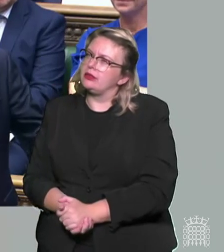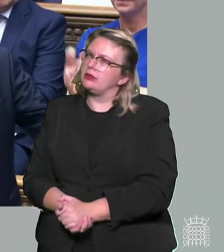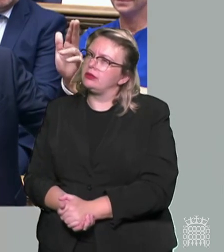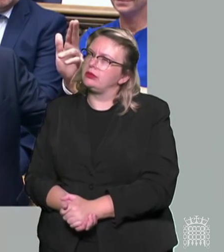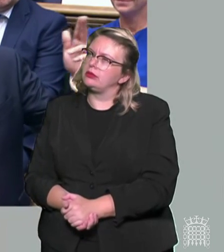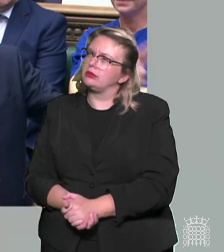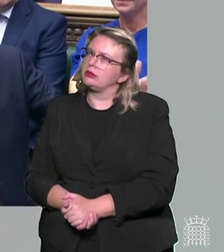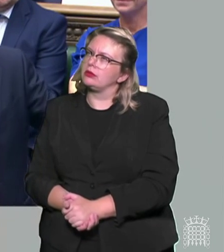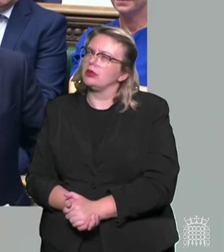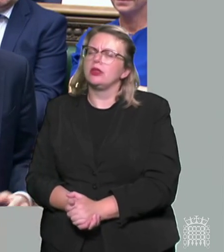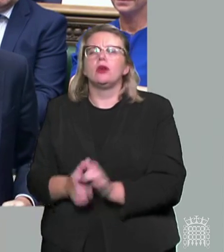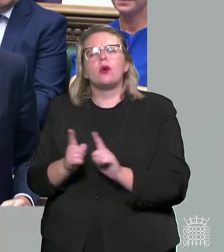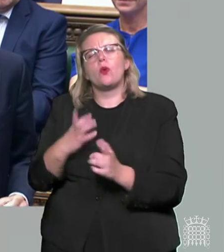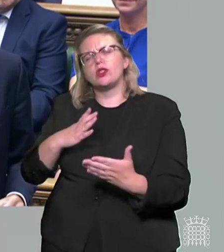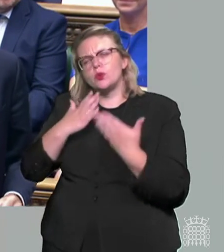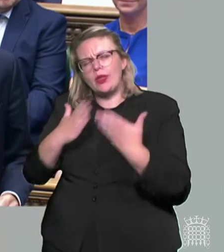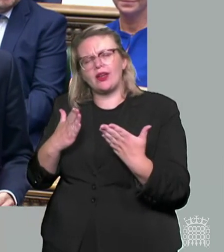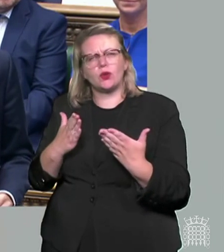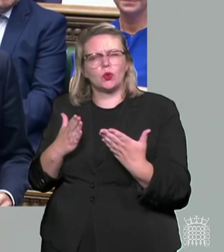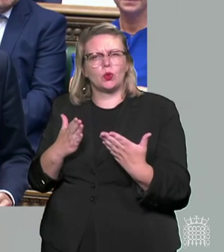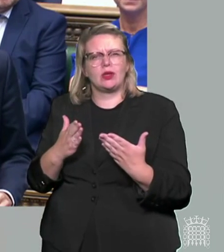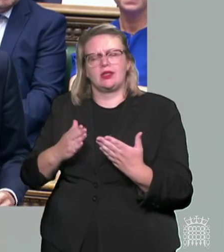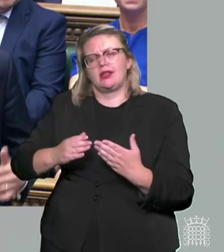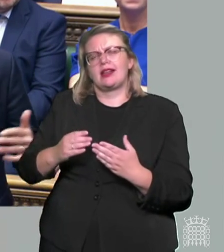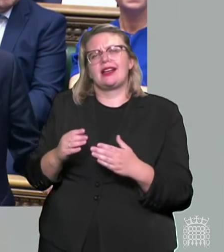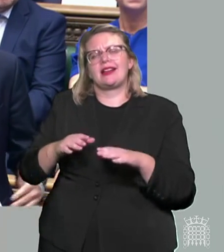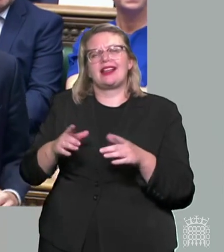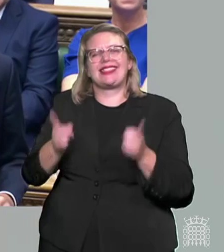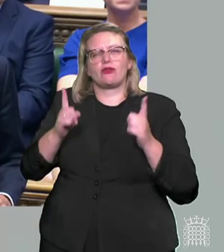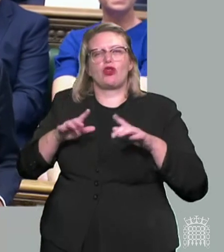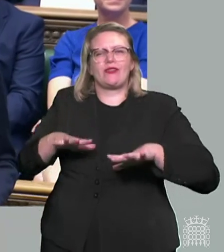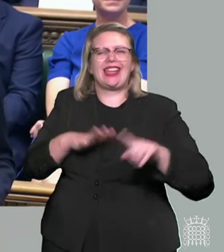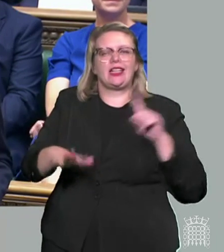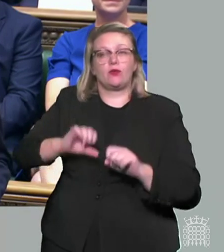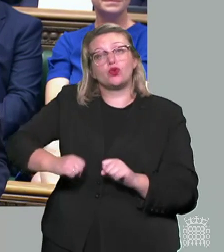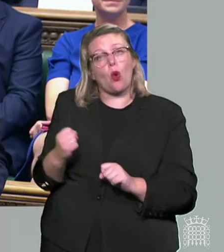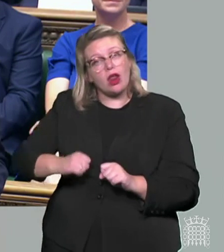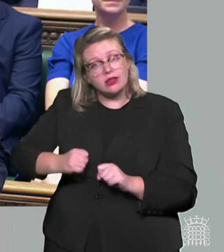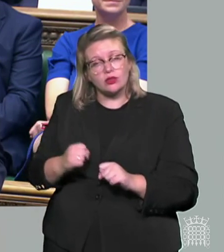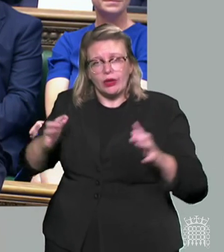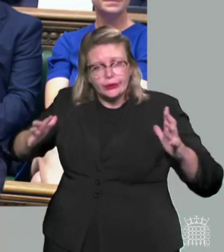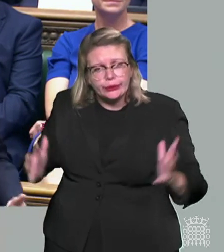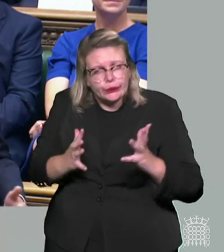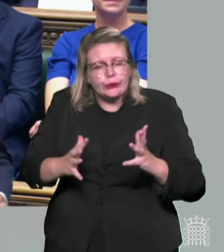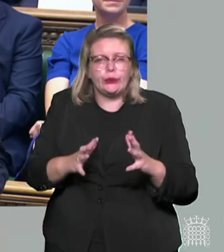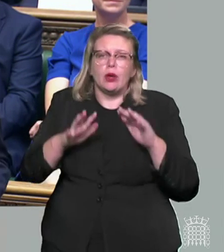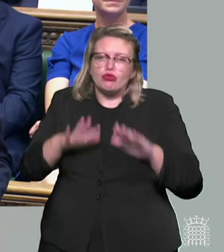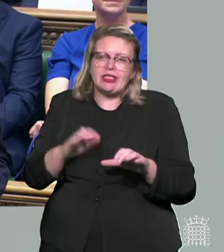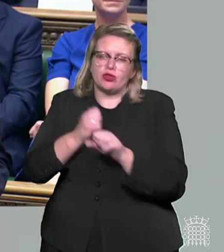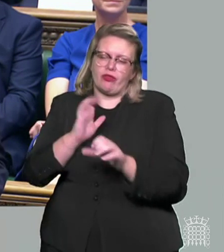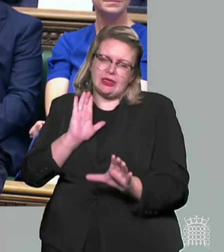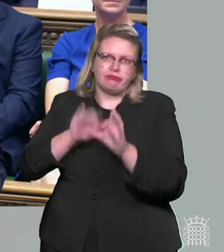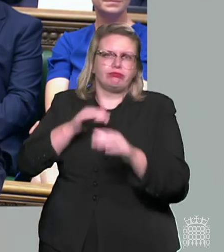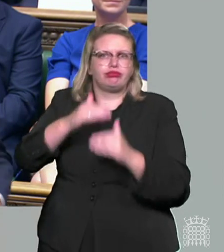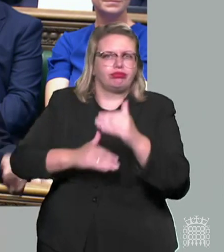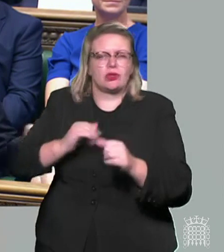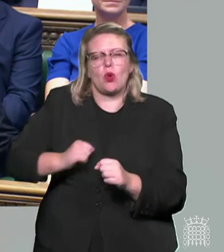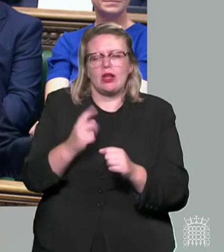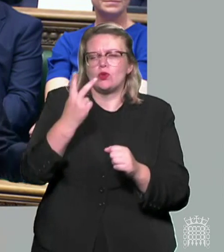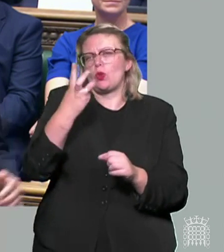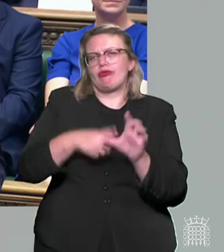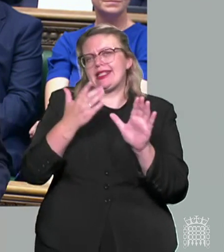I also thank him and my right honourable Friend the Secretary of State for Scotland for improving and increasing the visibility and involvement of the UK Government in Scotland over the past three years.